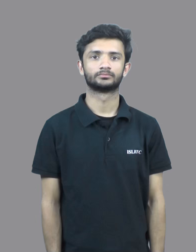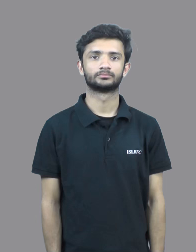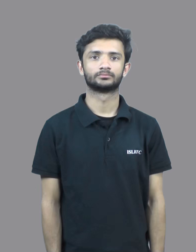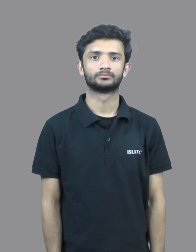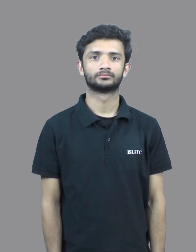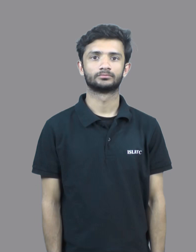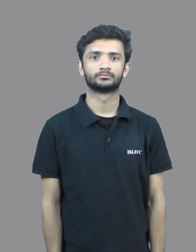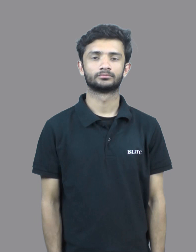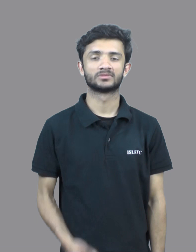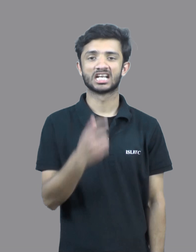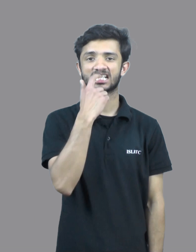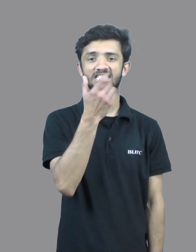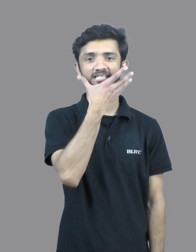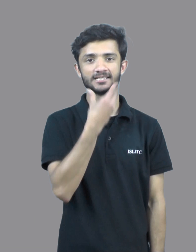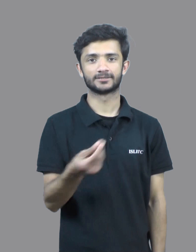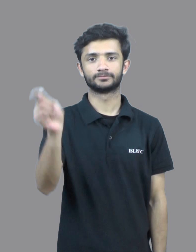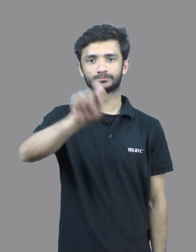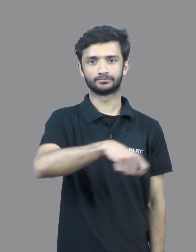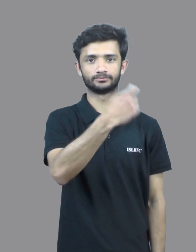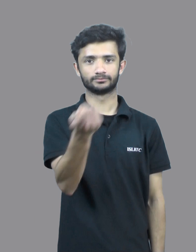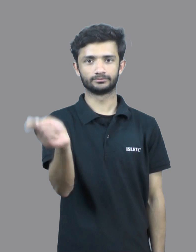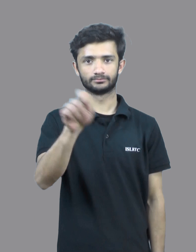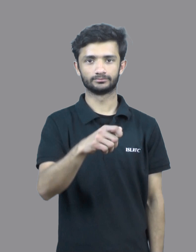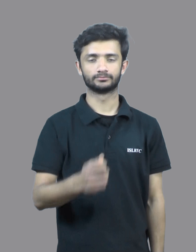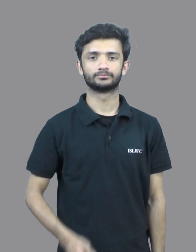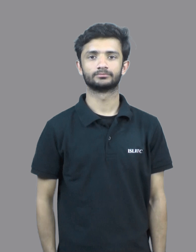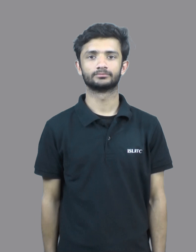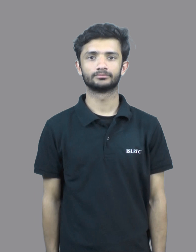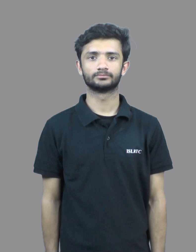Guru Nanak